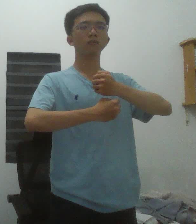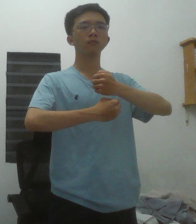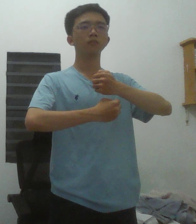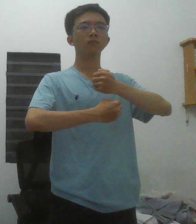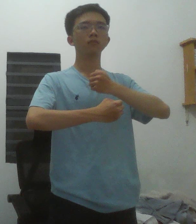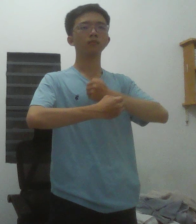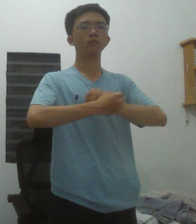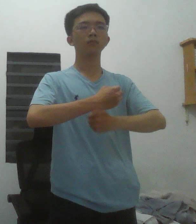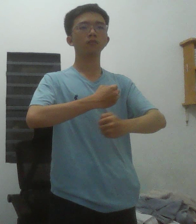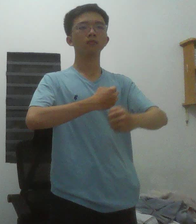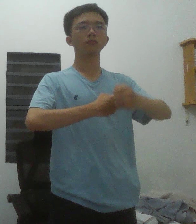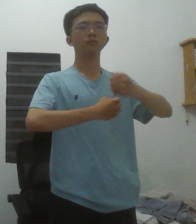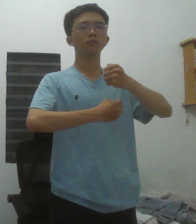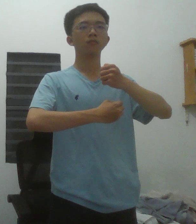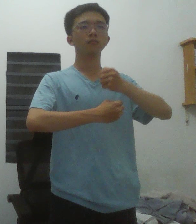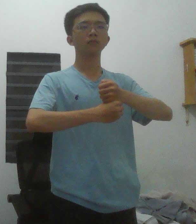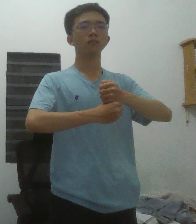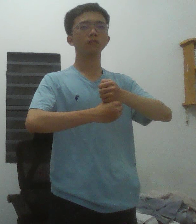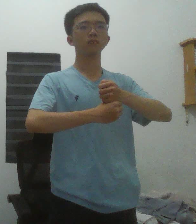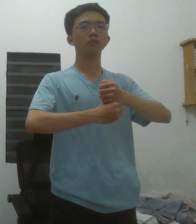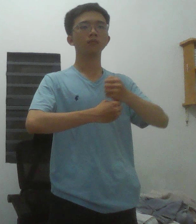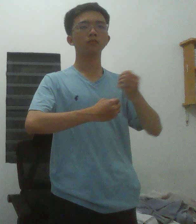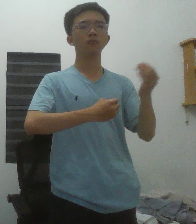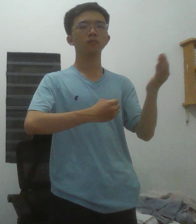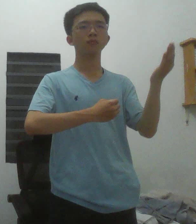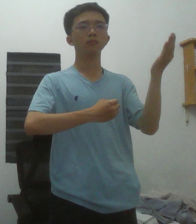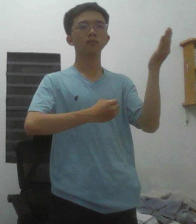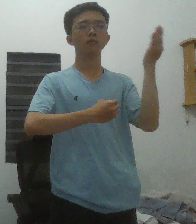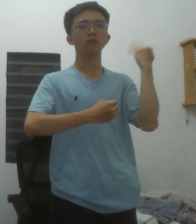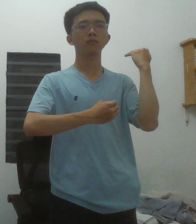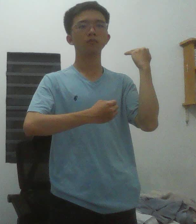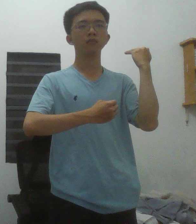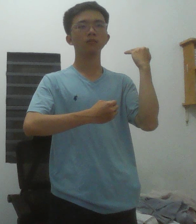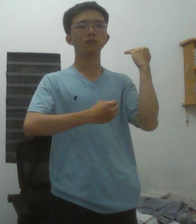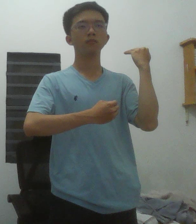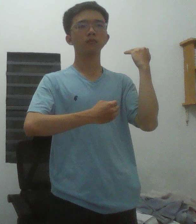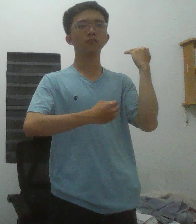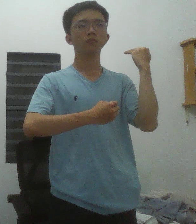nam truoc